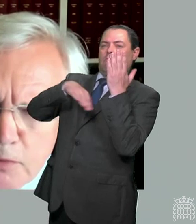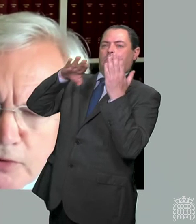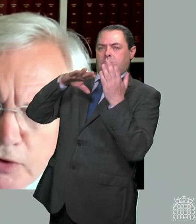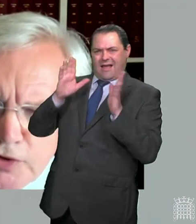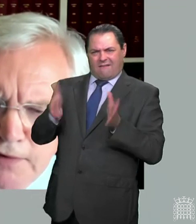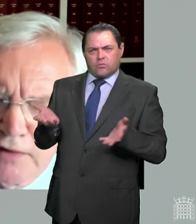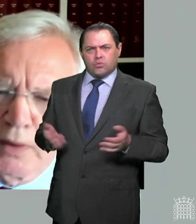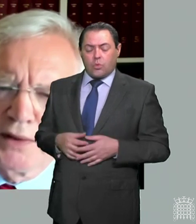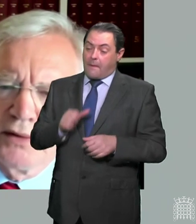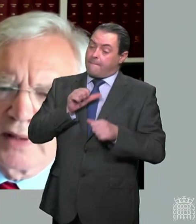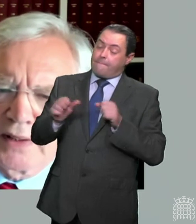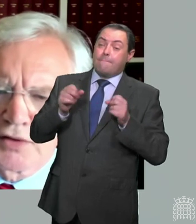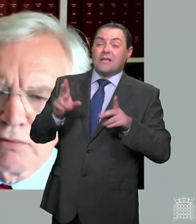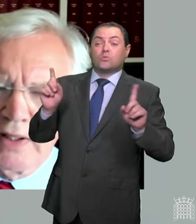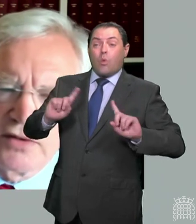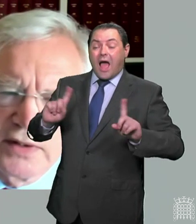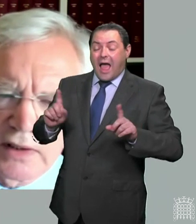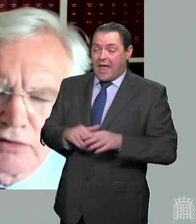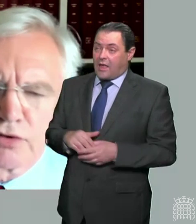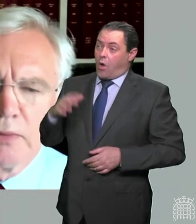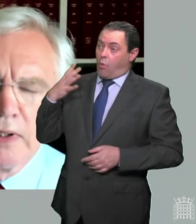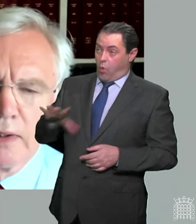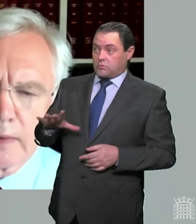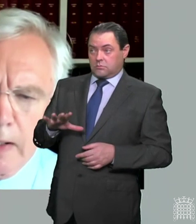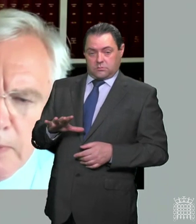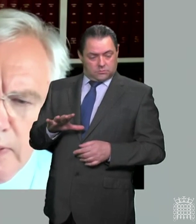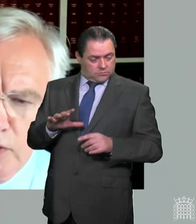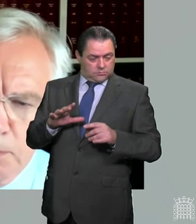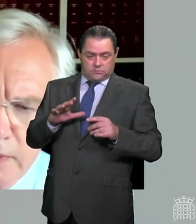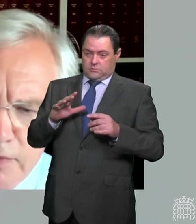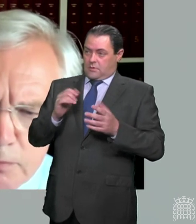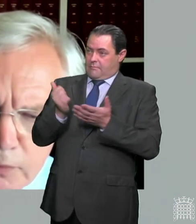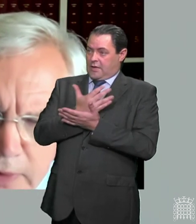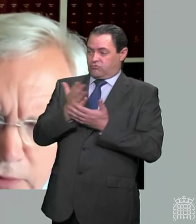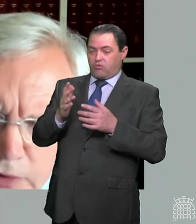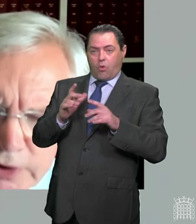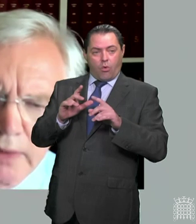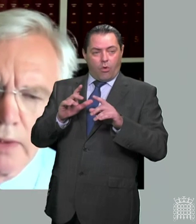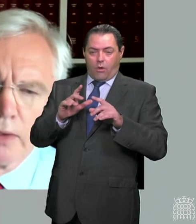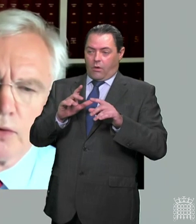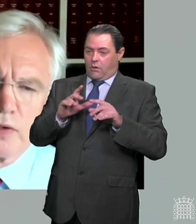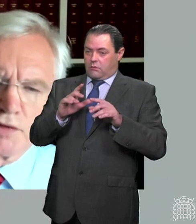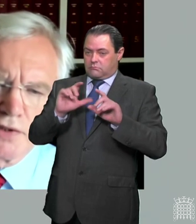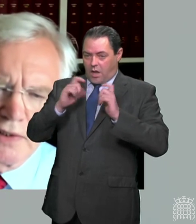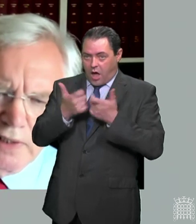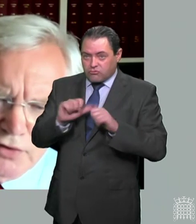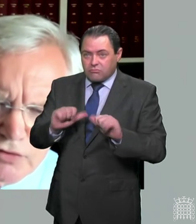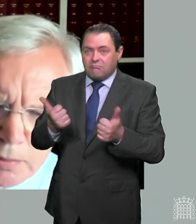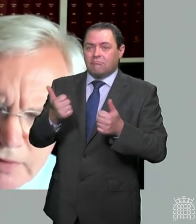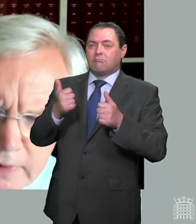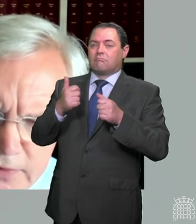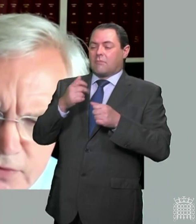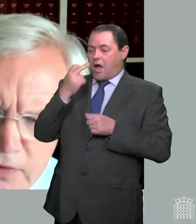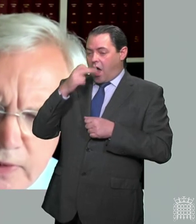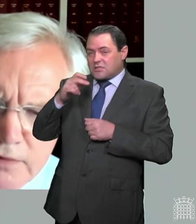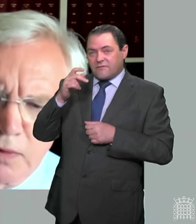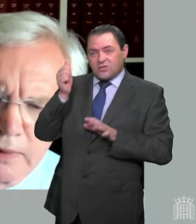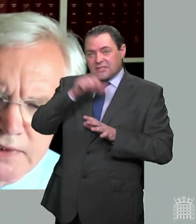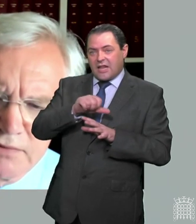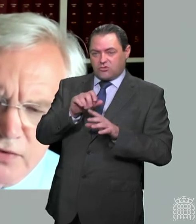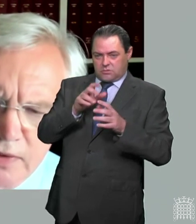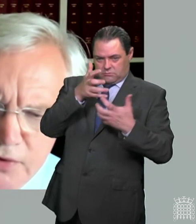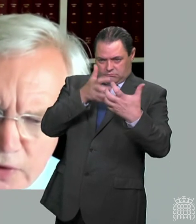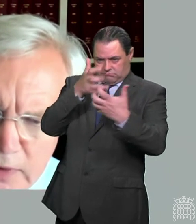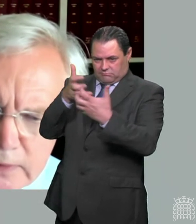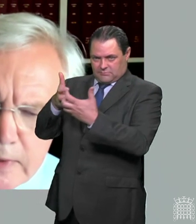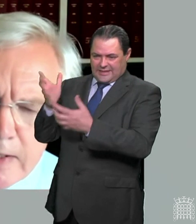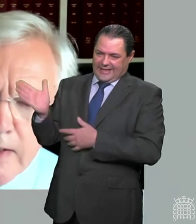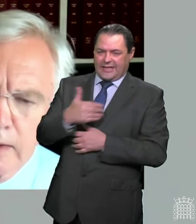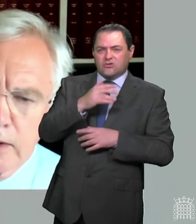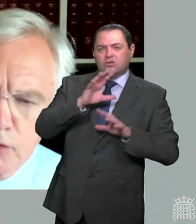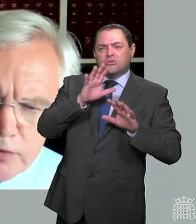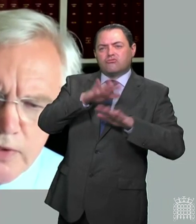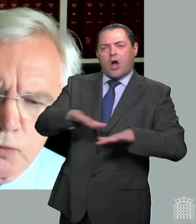The fastest and most cost-effective way to do that is to re-engineer the classroom to capitalise on the benefits of modern technology, using artificial intelligence to provide lessons tailored to the ability of each and every child.